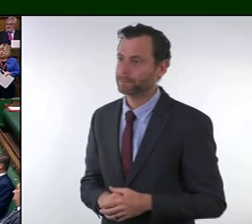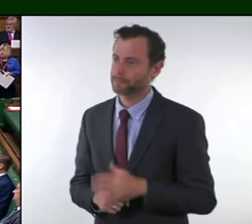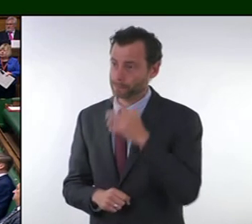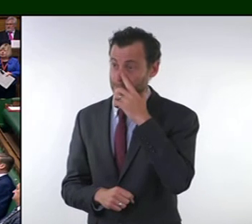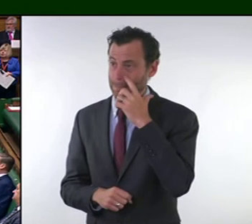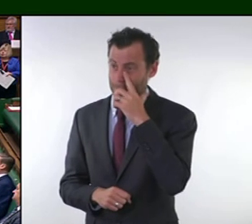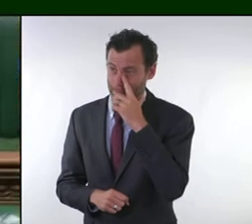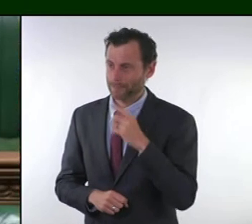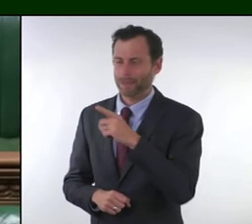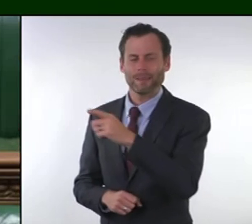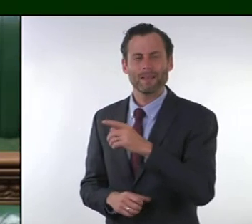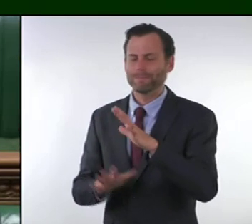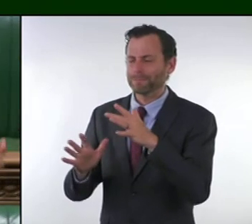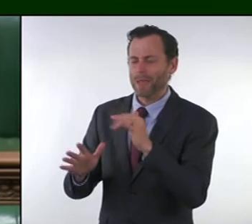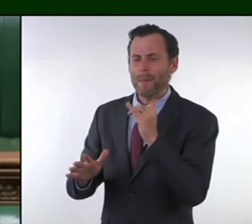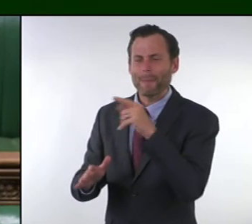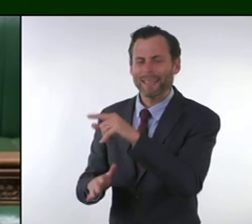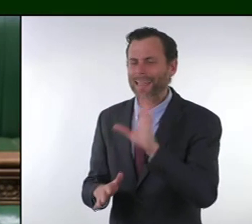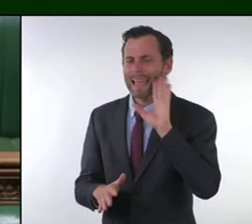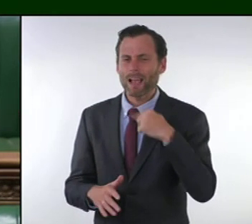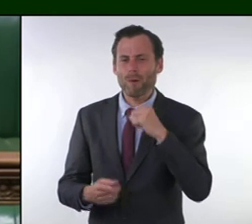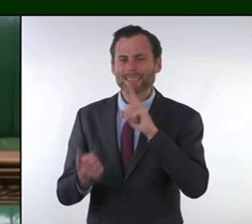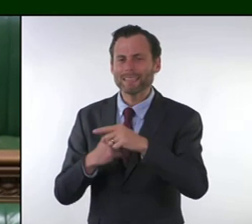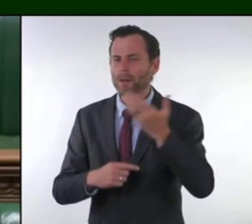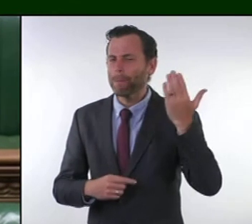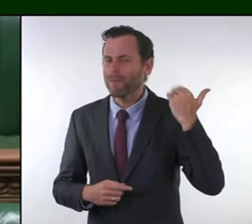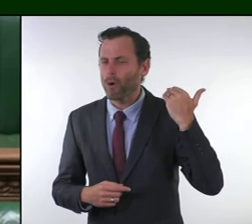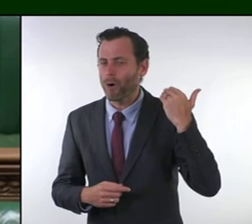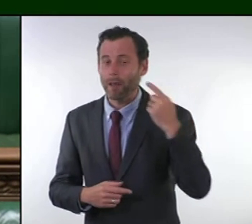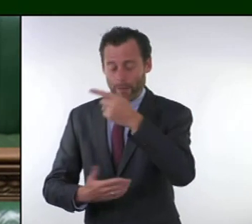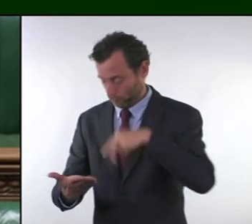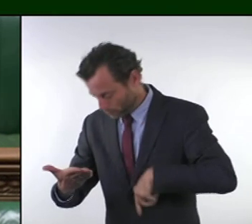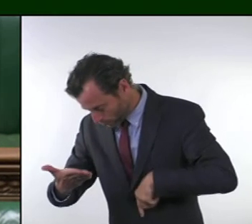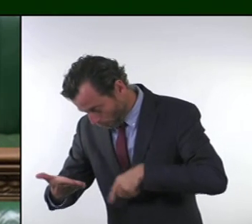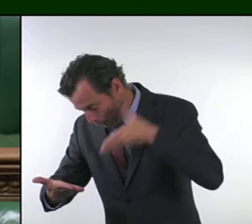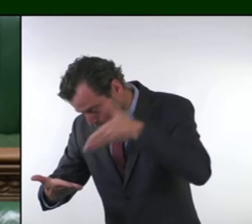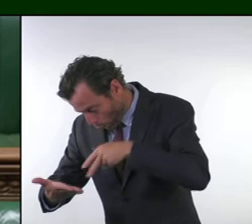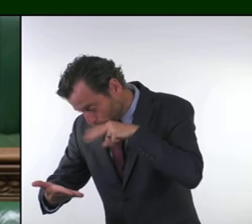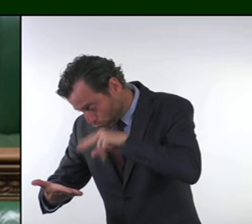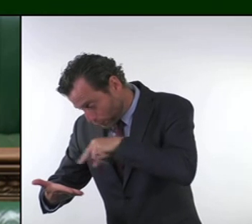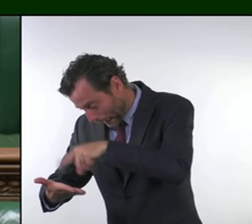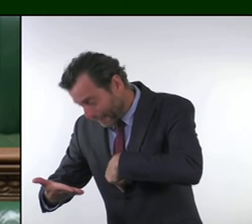I think the right honourable and learned Gentleman has got the old vice of reading out the pre-prepared question without listening to the answer I have just given.